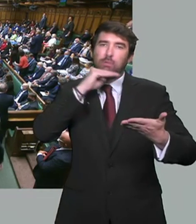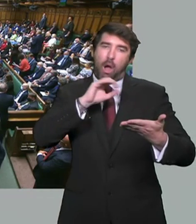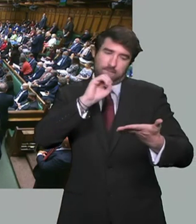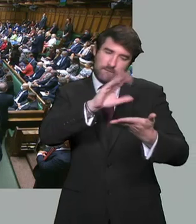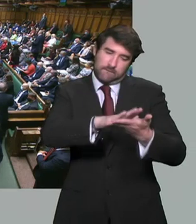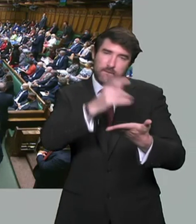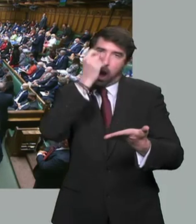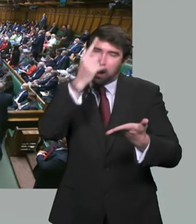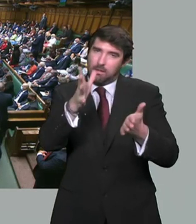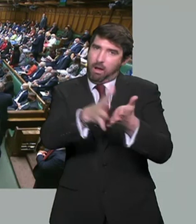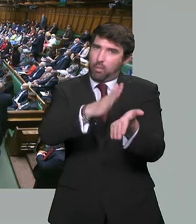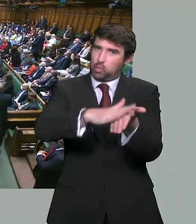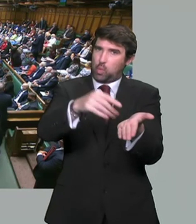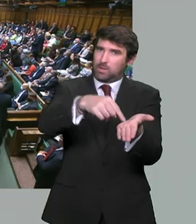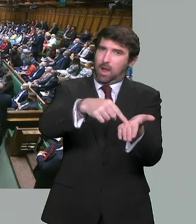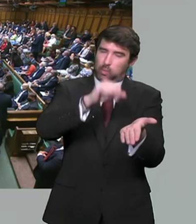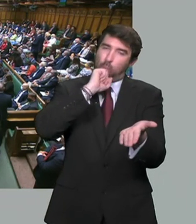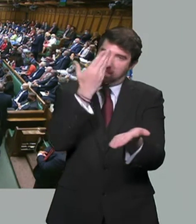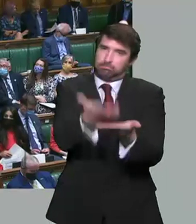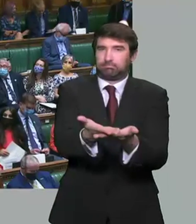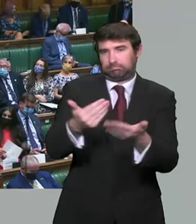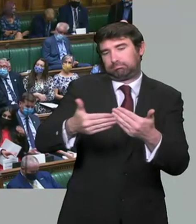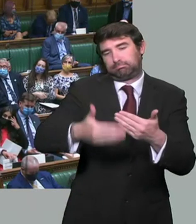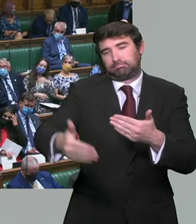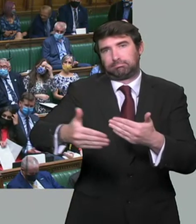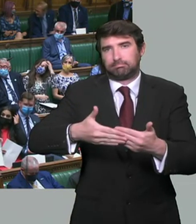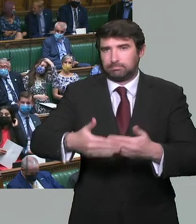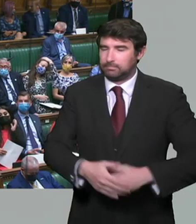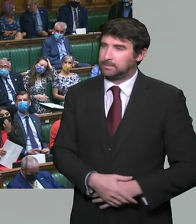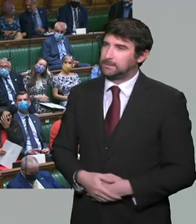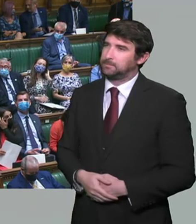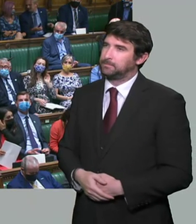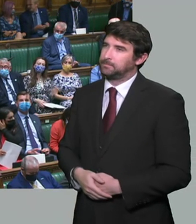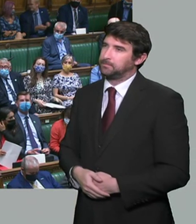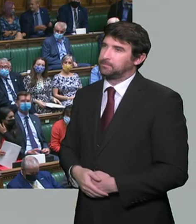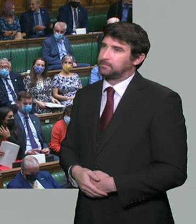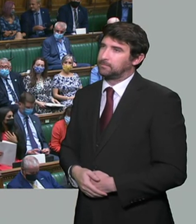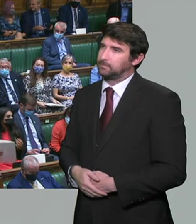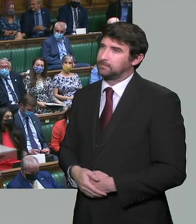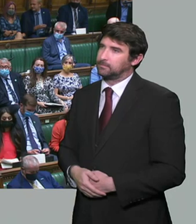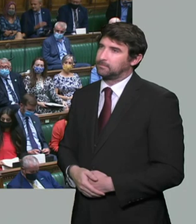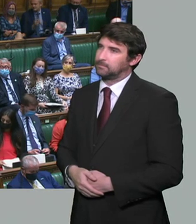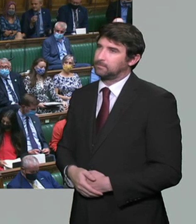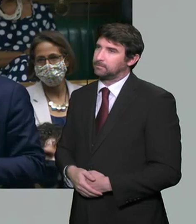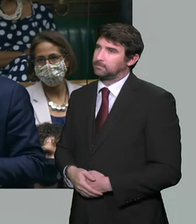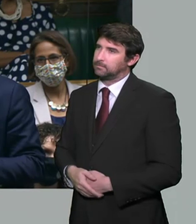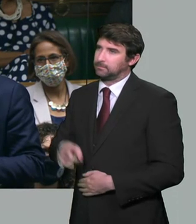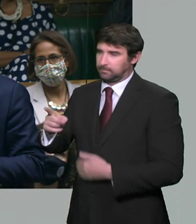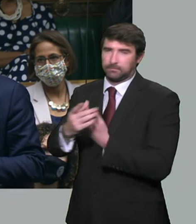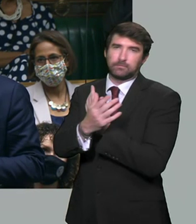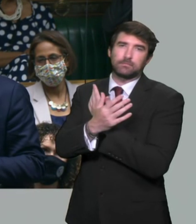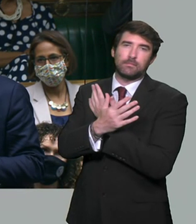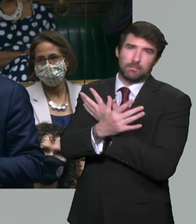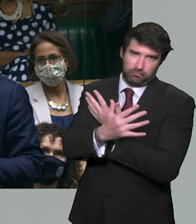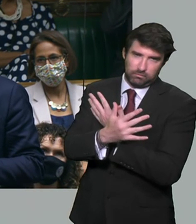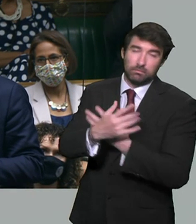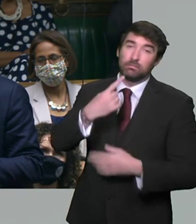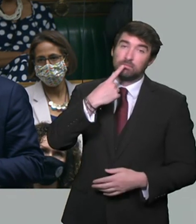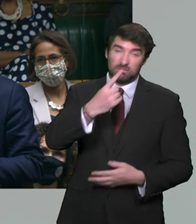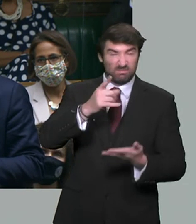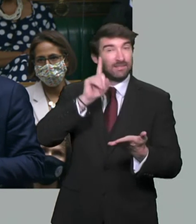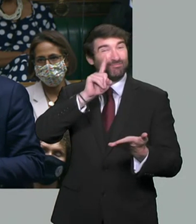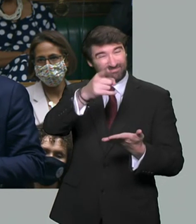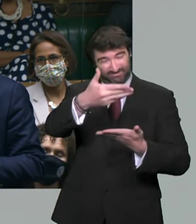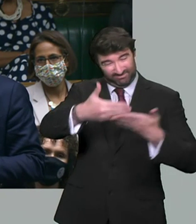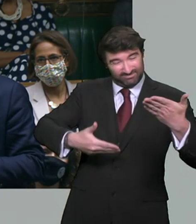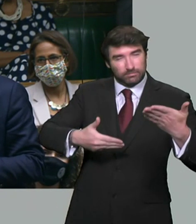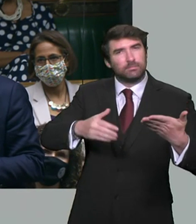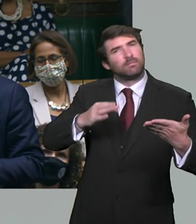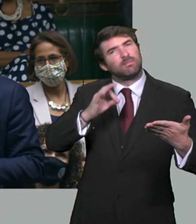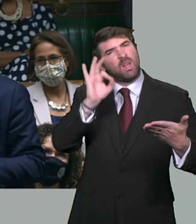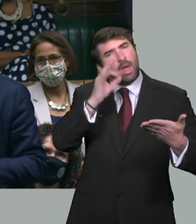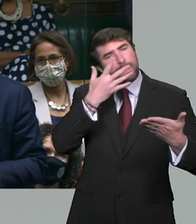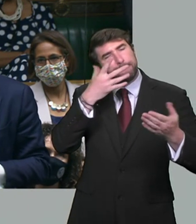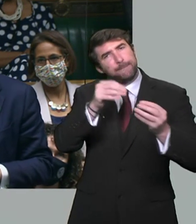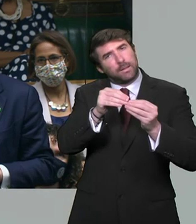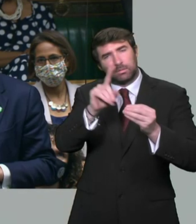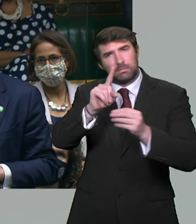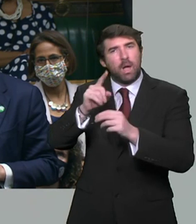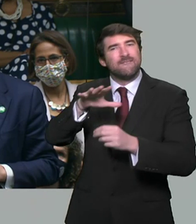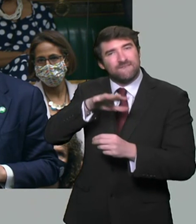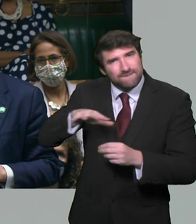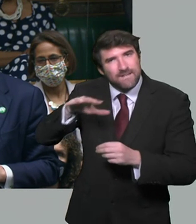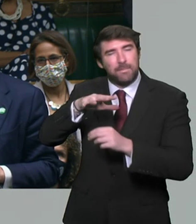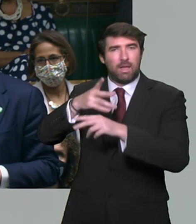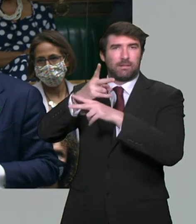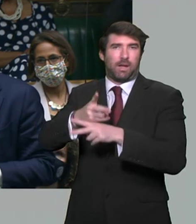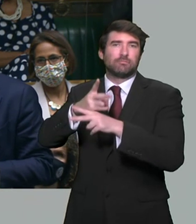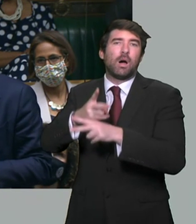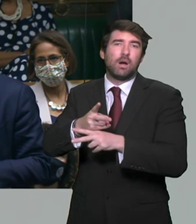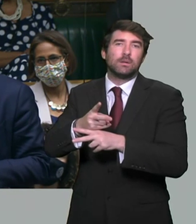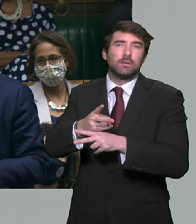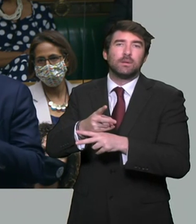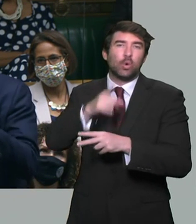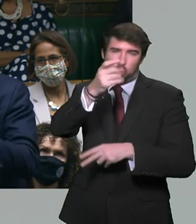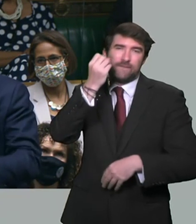Yesterday’s social care plan forgot family carers, yet we are the millions wiping bottoms and washing and dressing our loved ones, whether they are elderly or disabled, ill or dying.